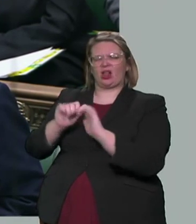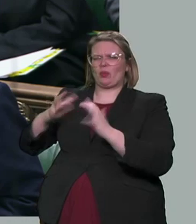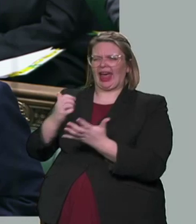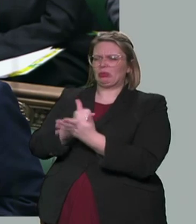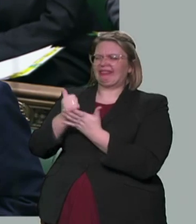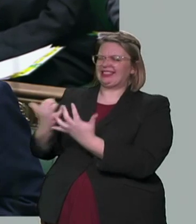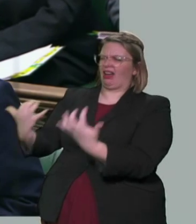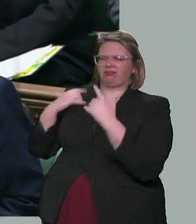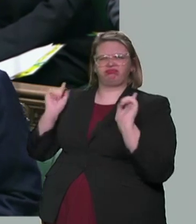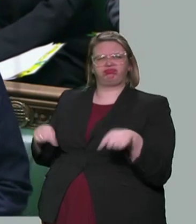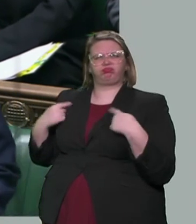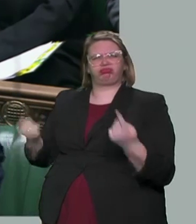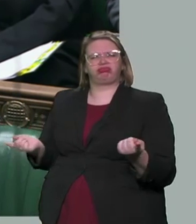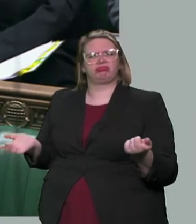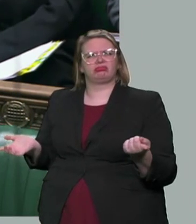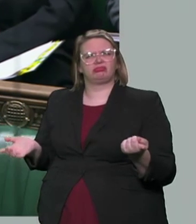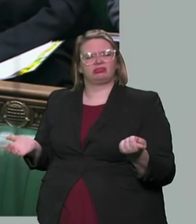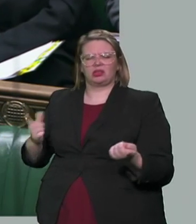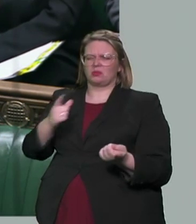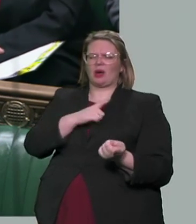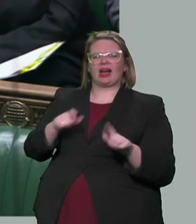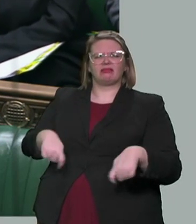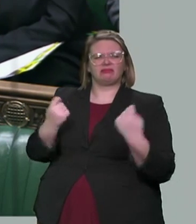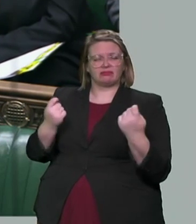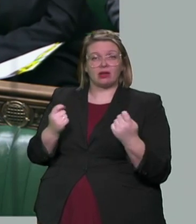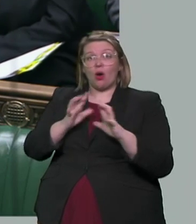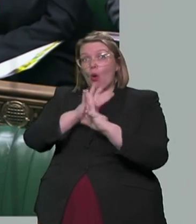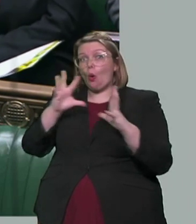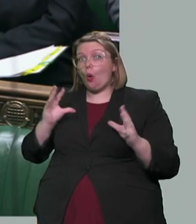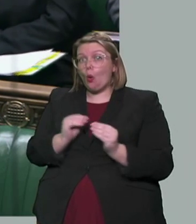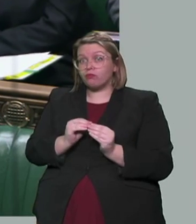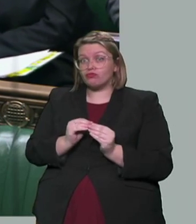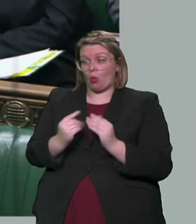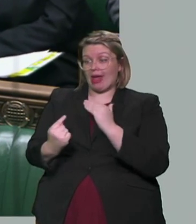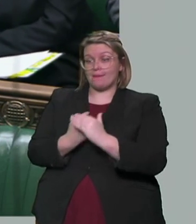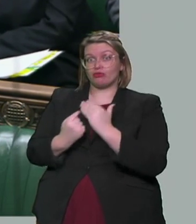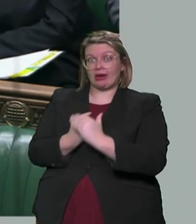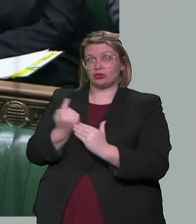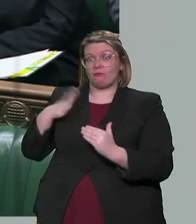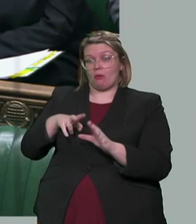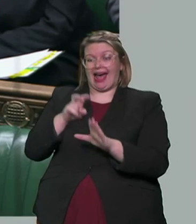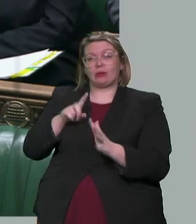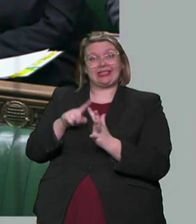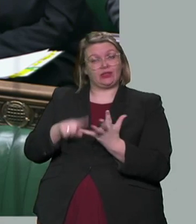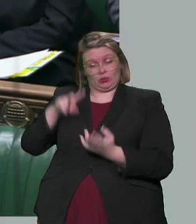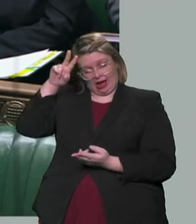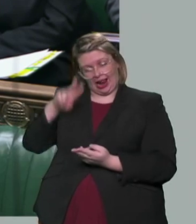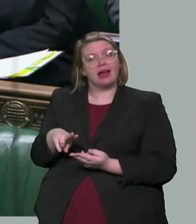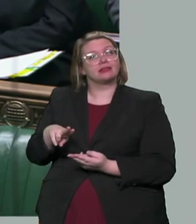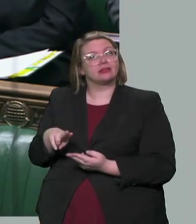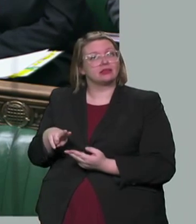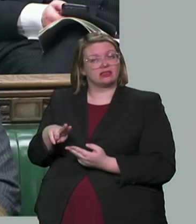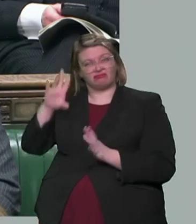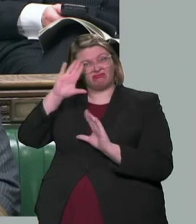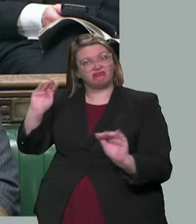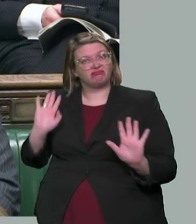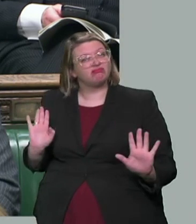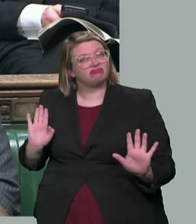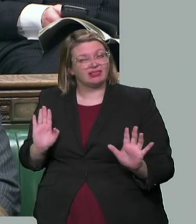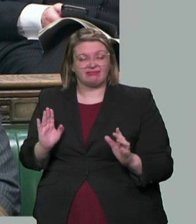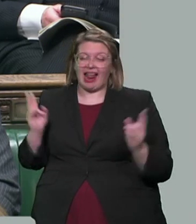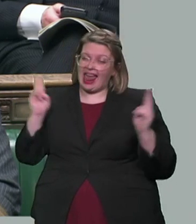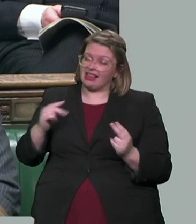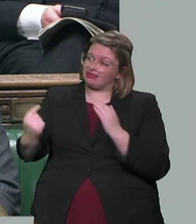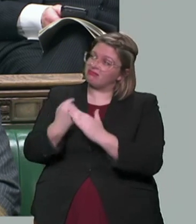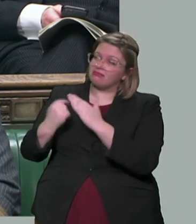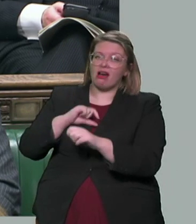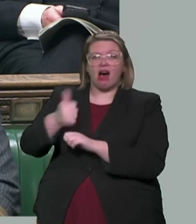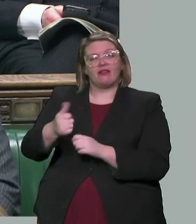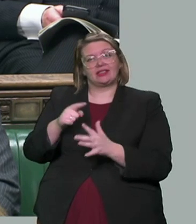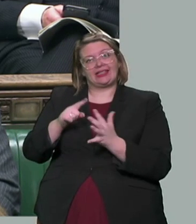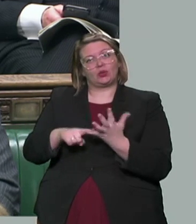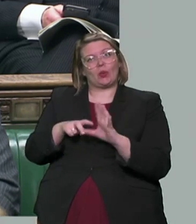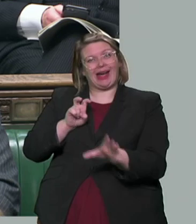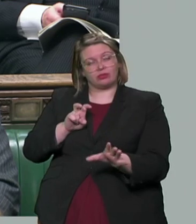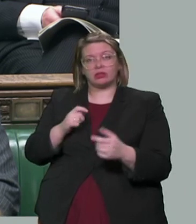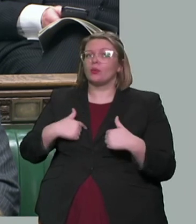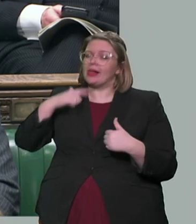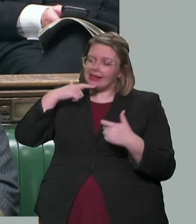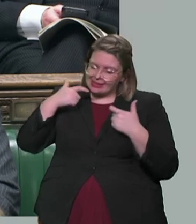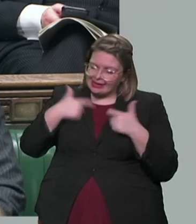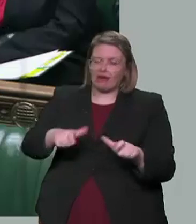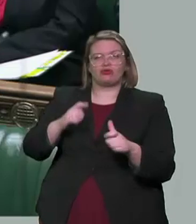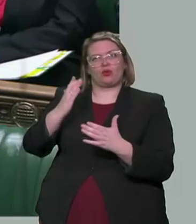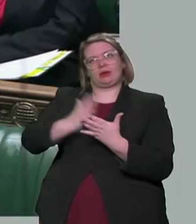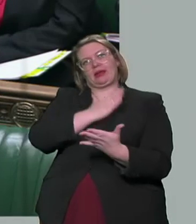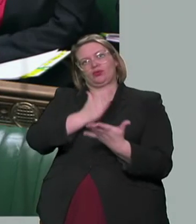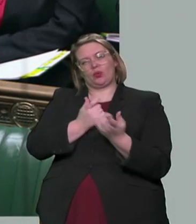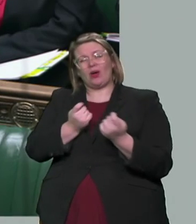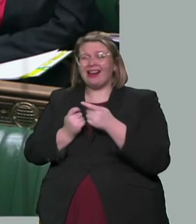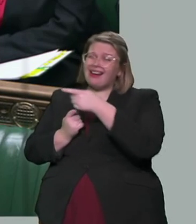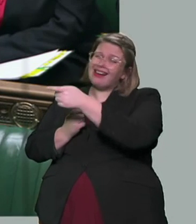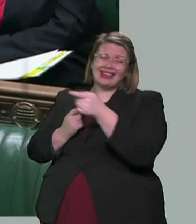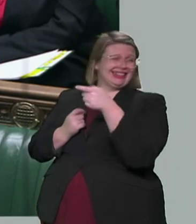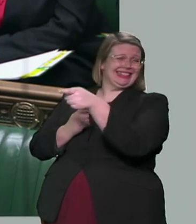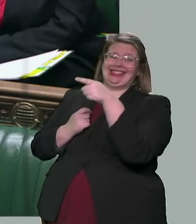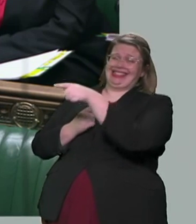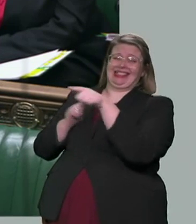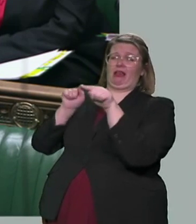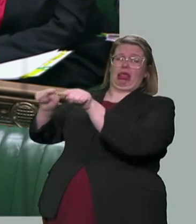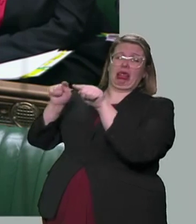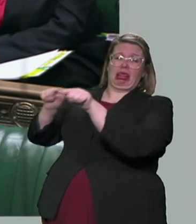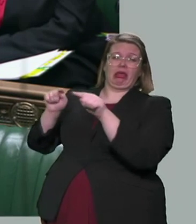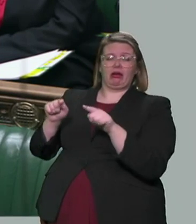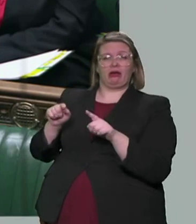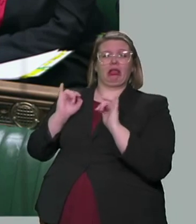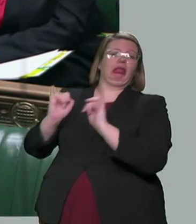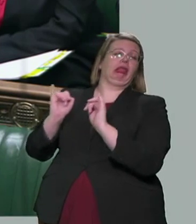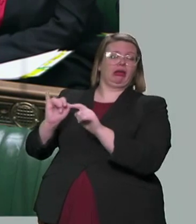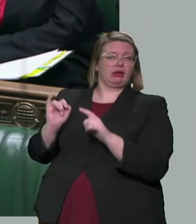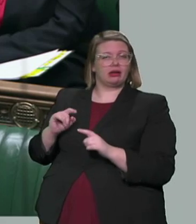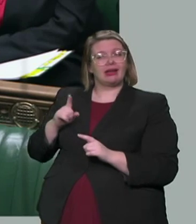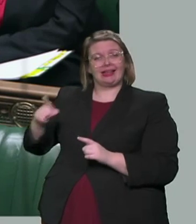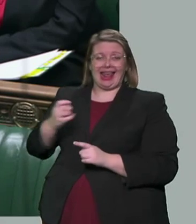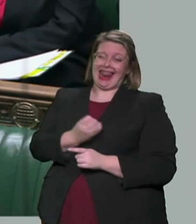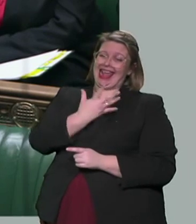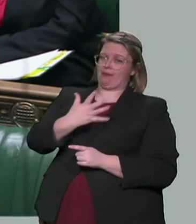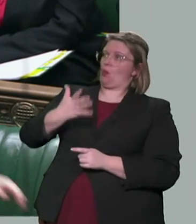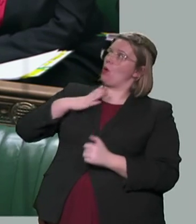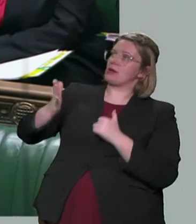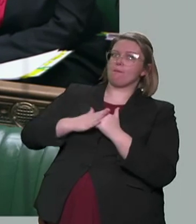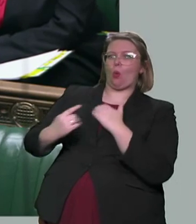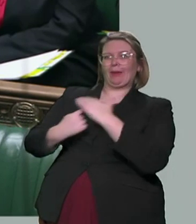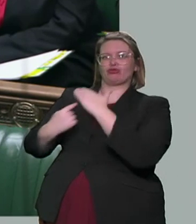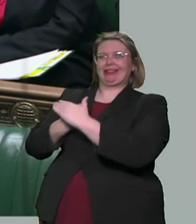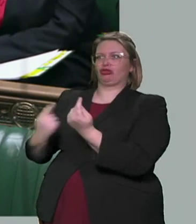Indeed, I can tell him that since we took back control, net immigration has gone down— That is all the Opposition want—their answer is, everywhere and always, uncontrolled immigration.